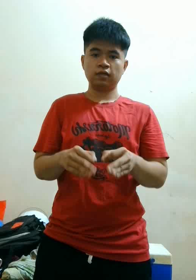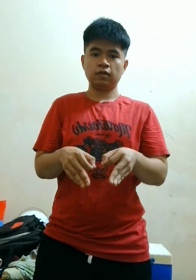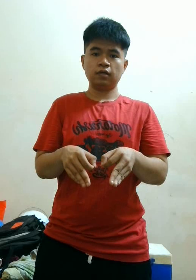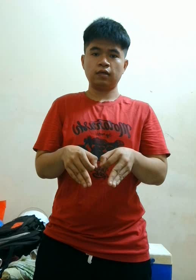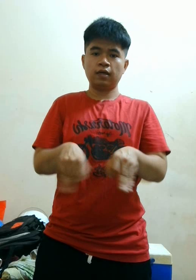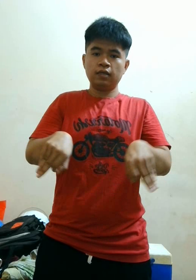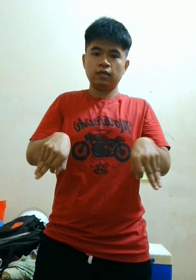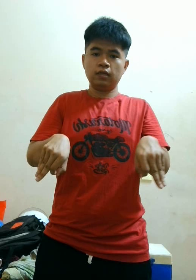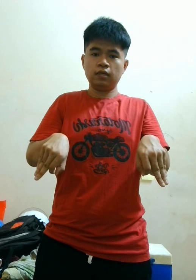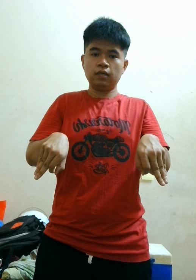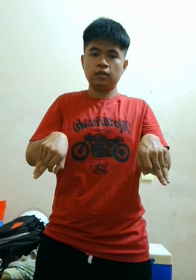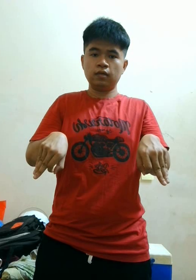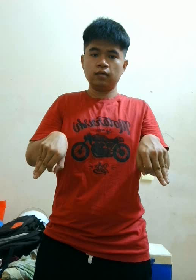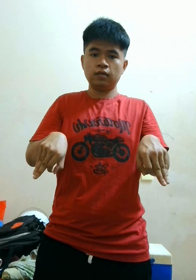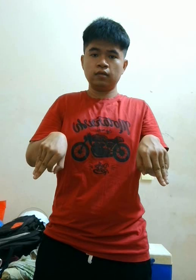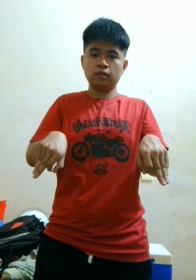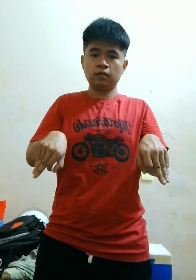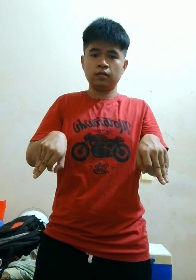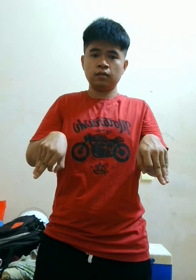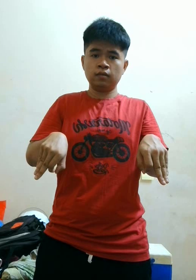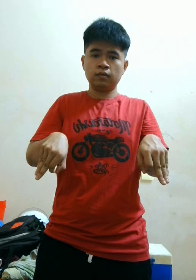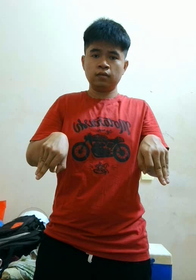cai gi